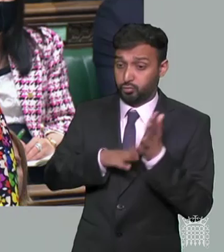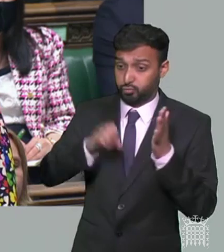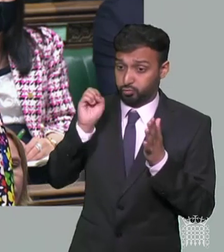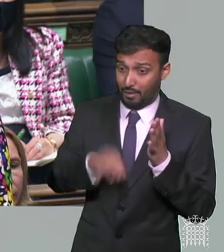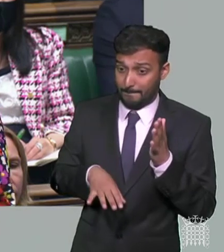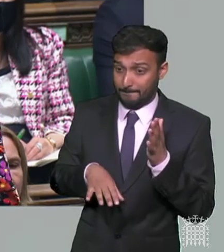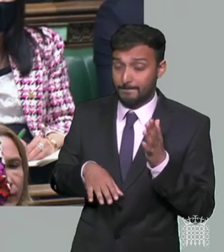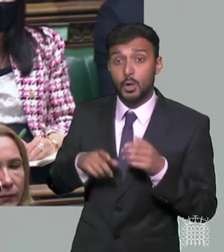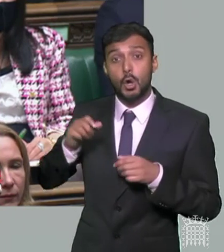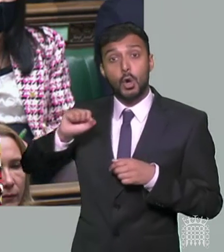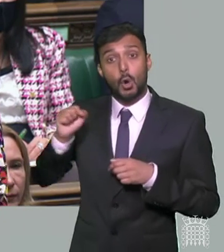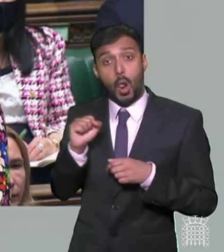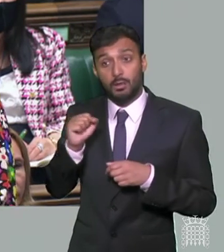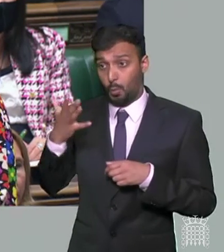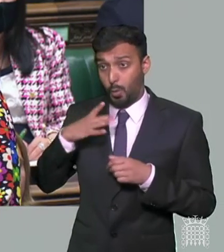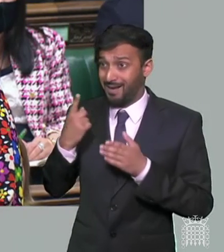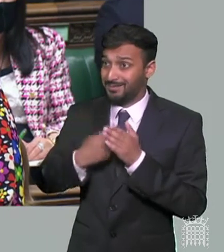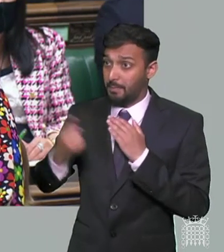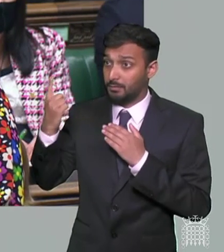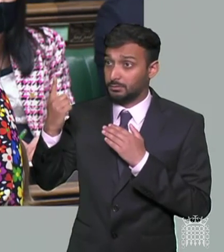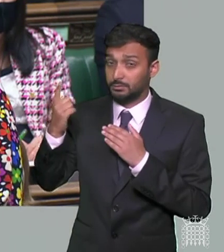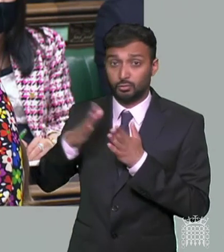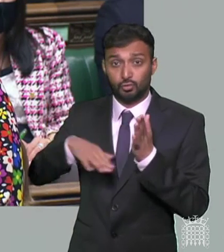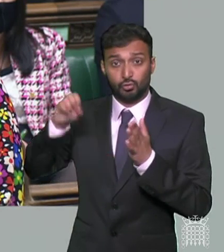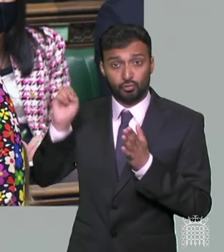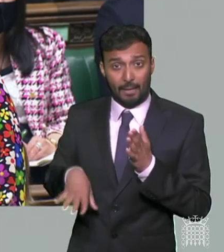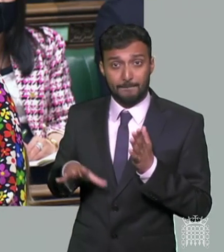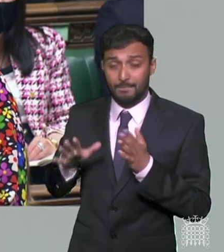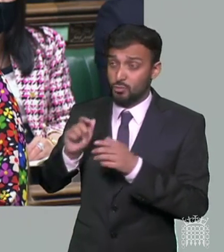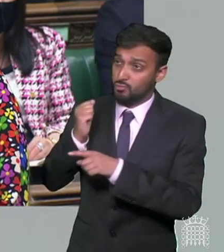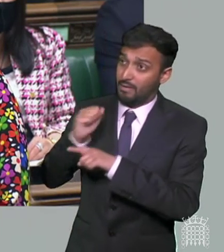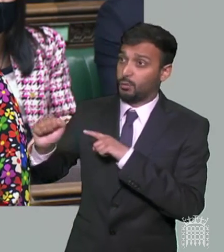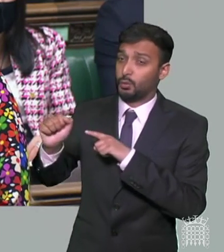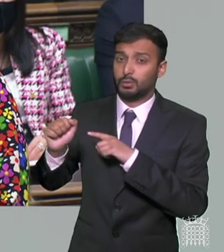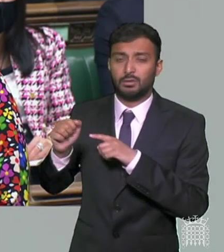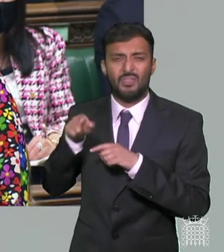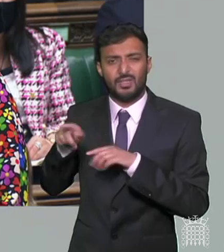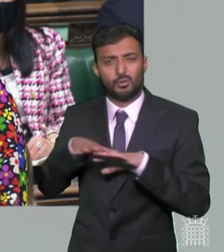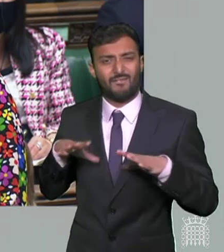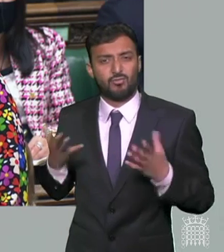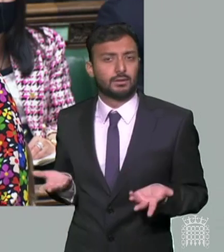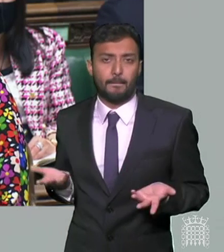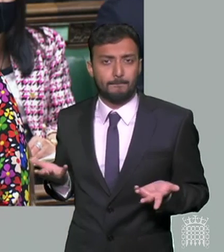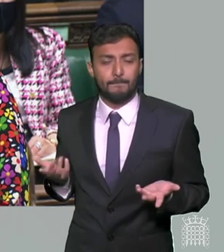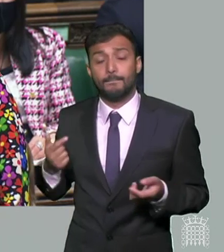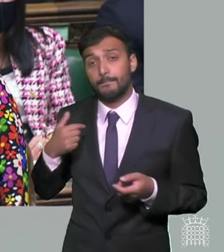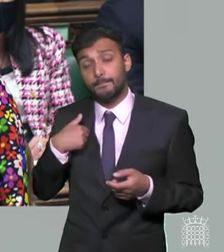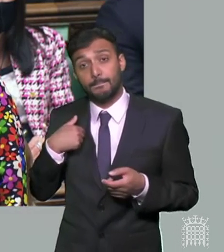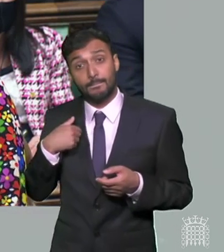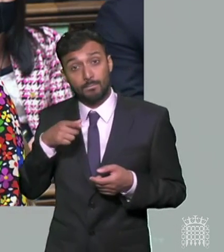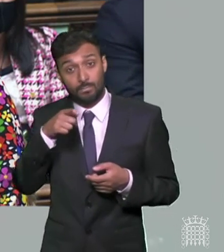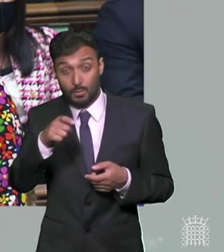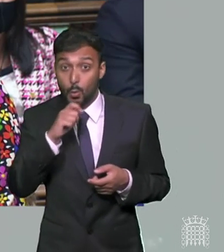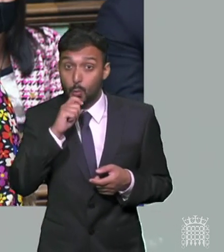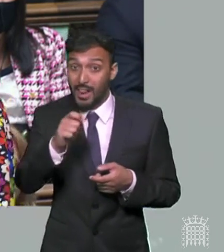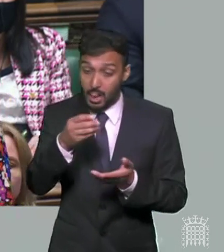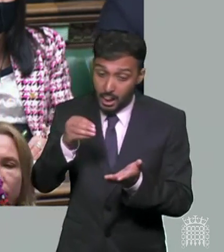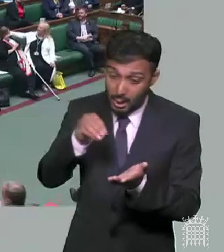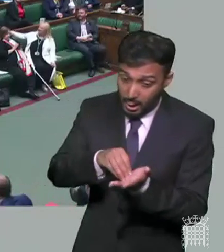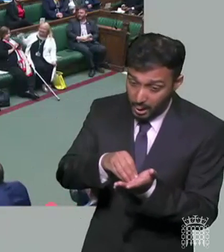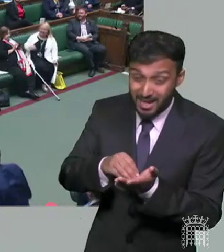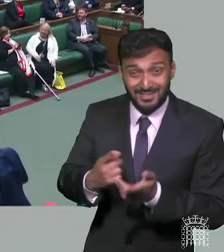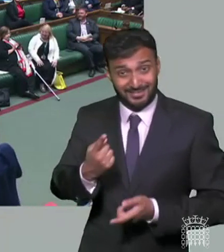That is not freedom. Will he prove me wrong by enshrining self-determination in his Bill of Rights?